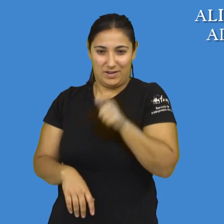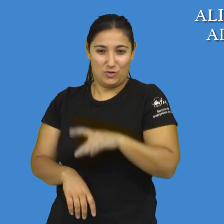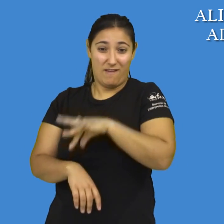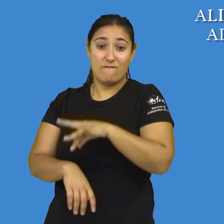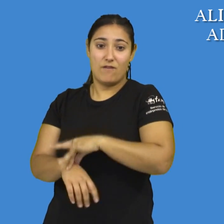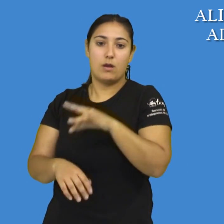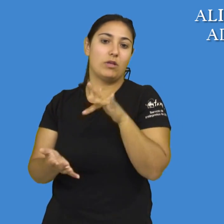enfermo